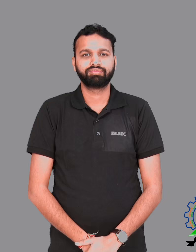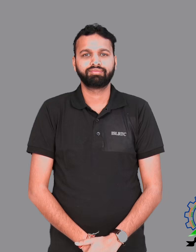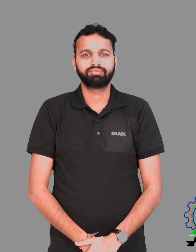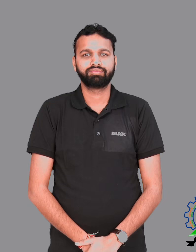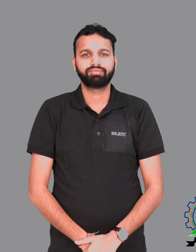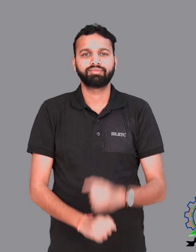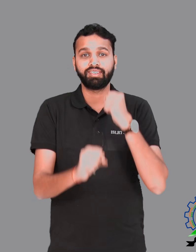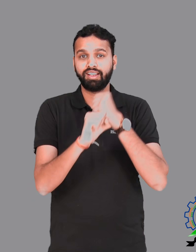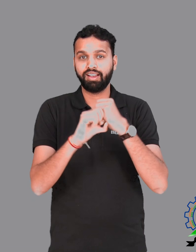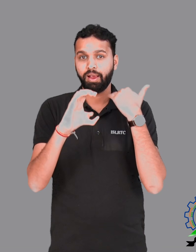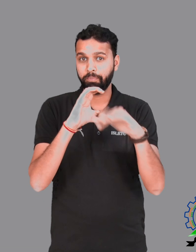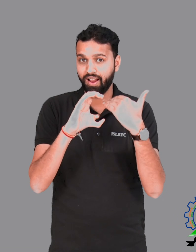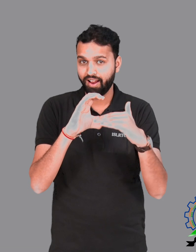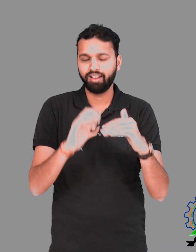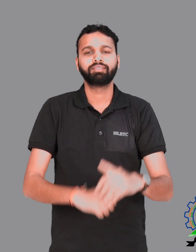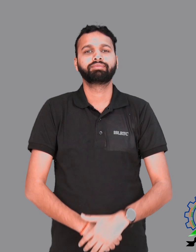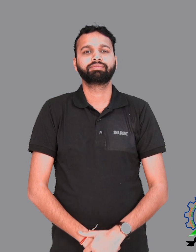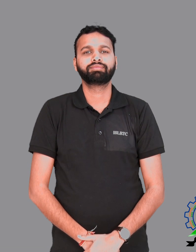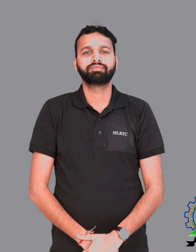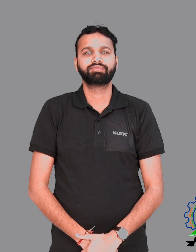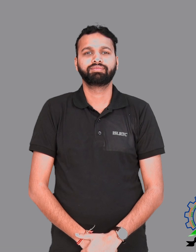Gmail